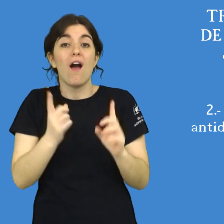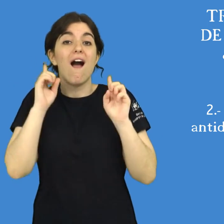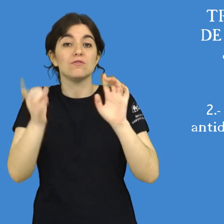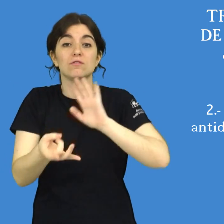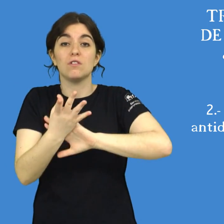caso